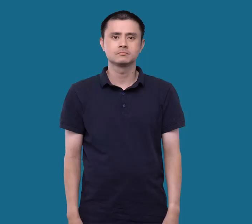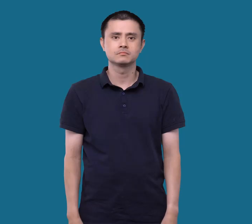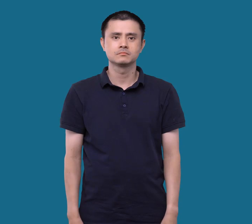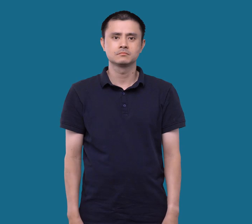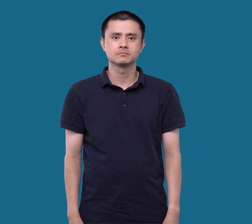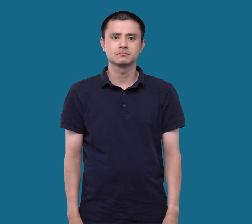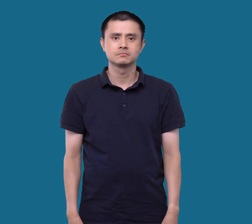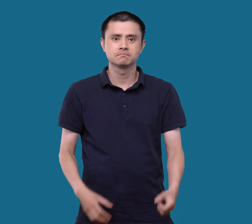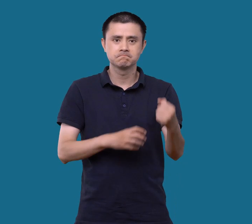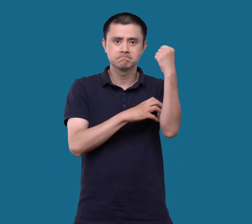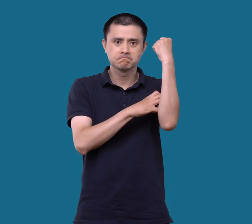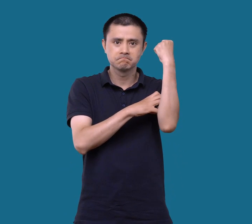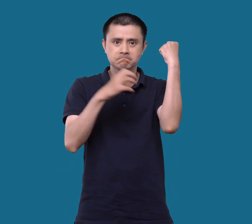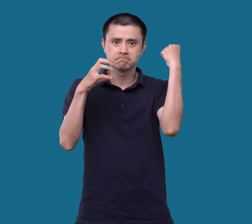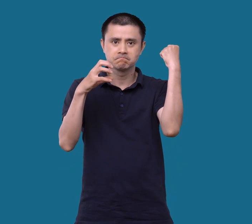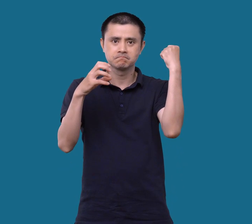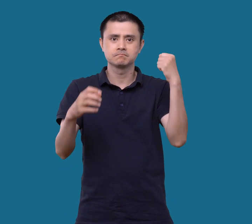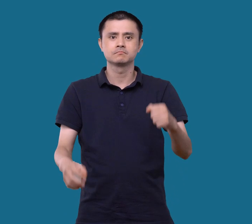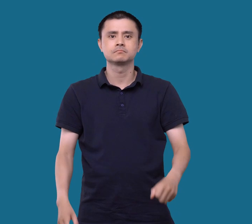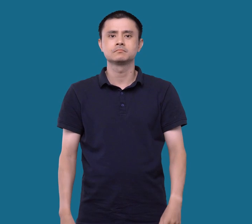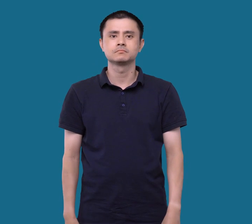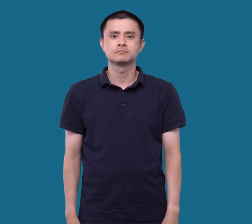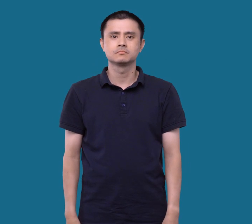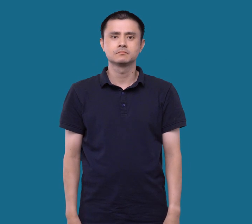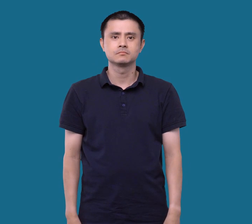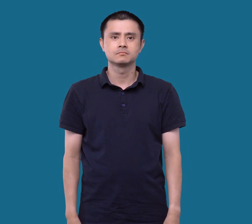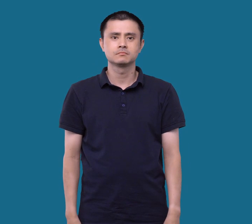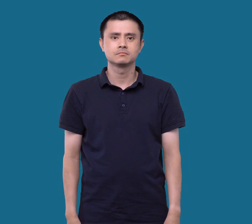năng lực